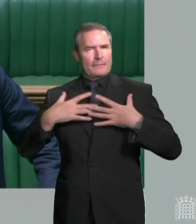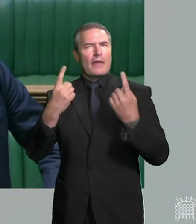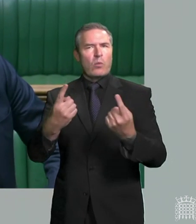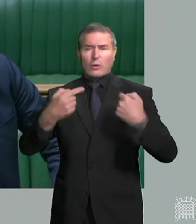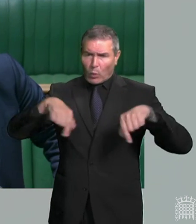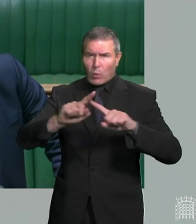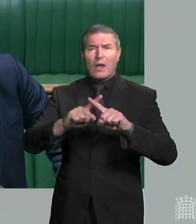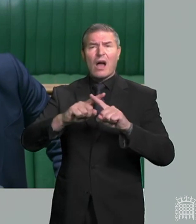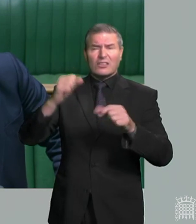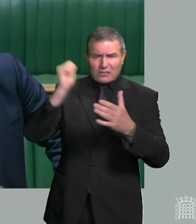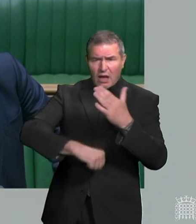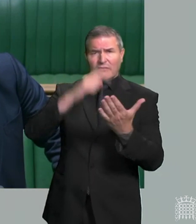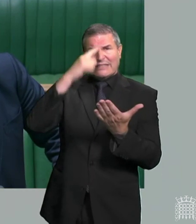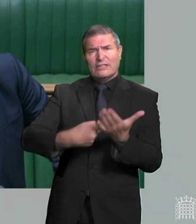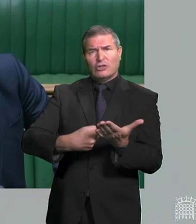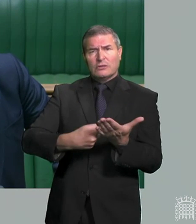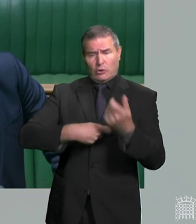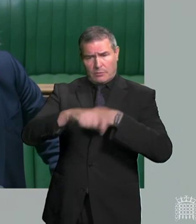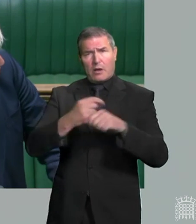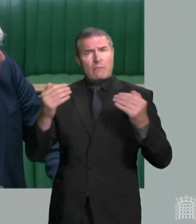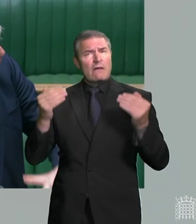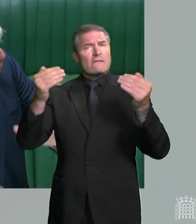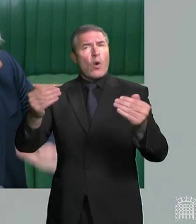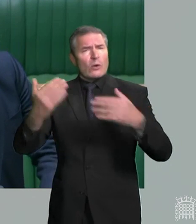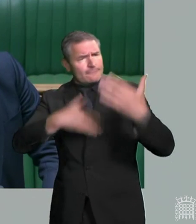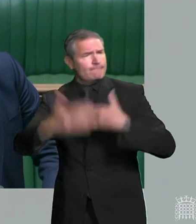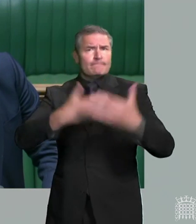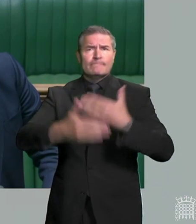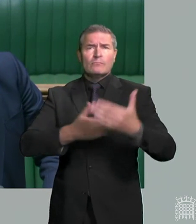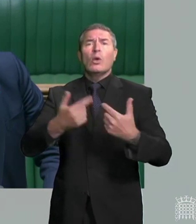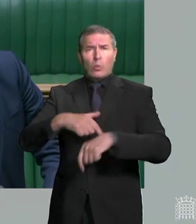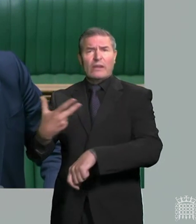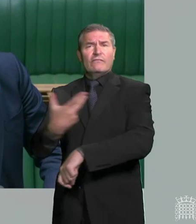We are getting on with taking the tough decisions to take this country forward.